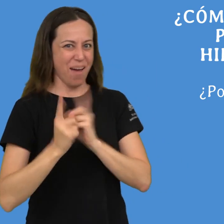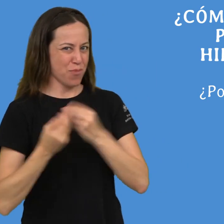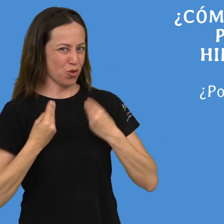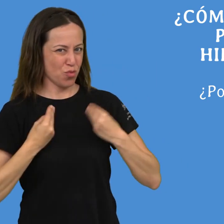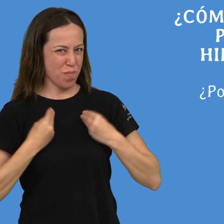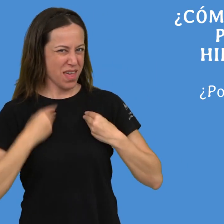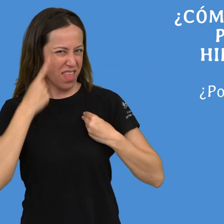vivir